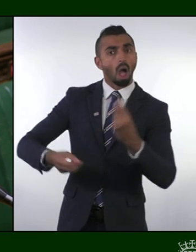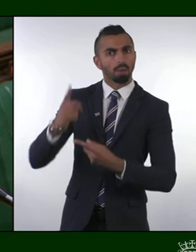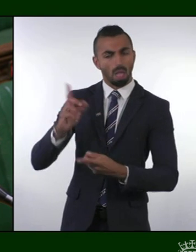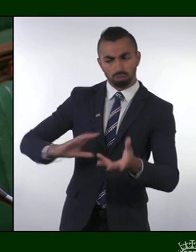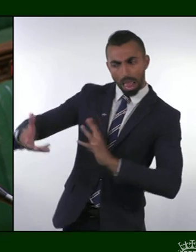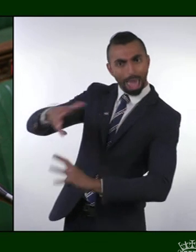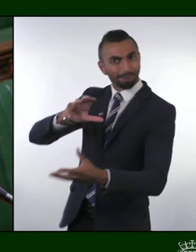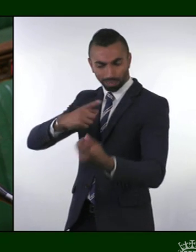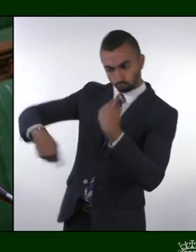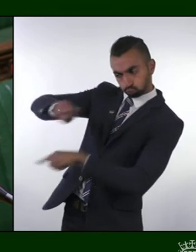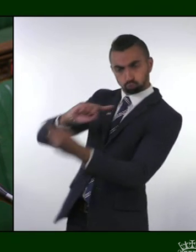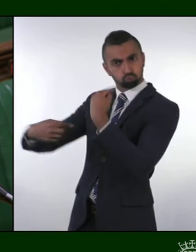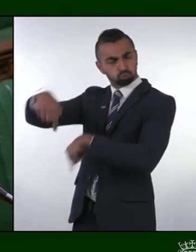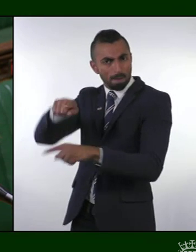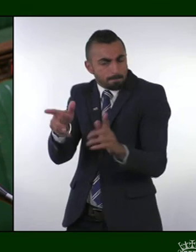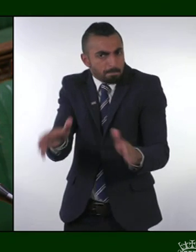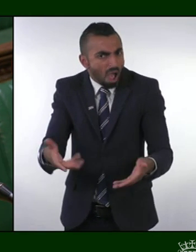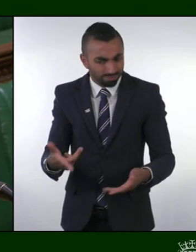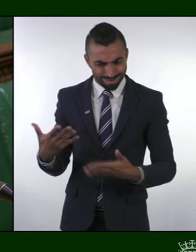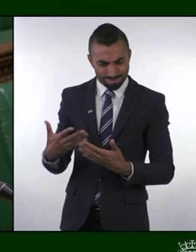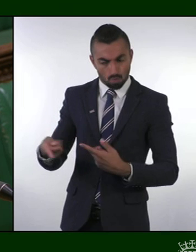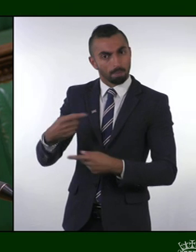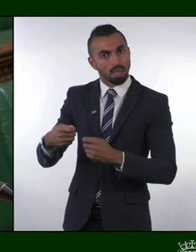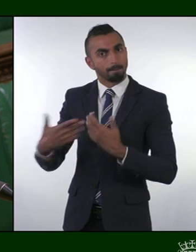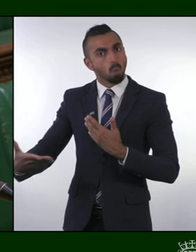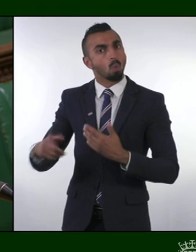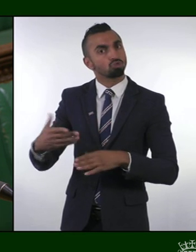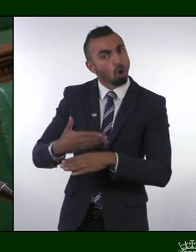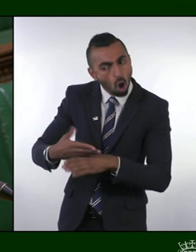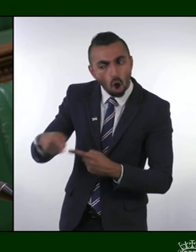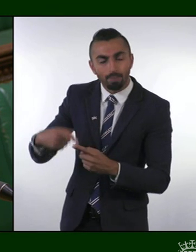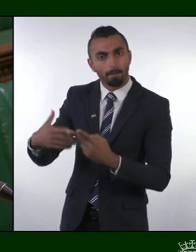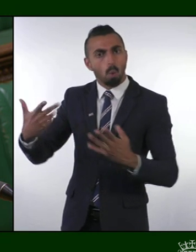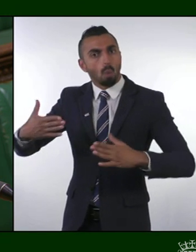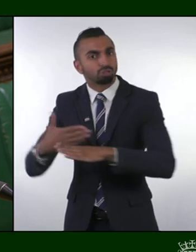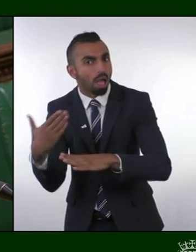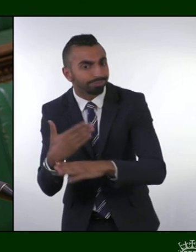We need dynamic competition to create jobs and productivity in order to get the outcomes that we want.